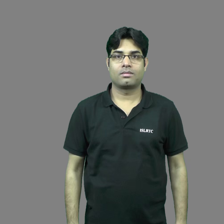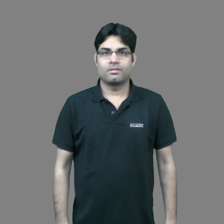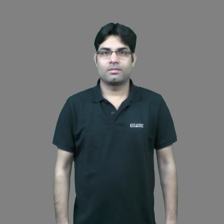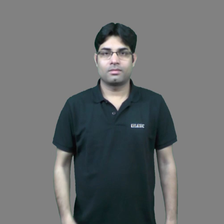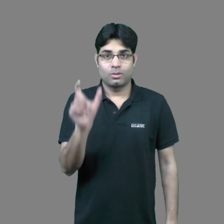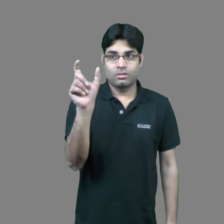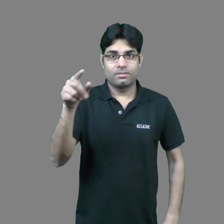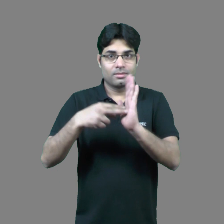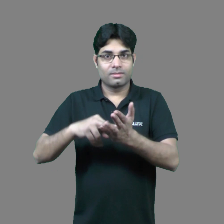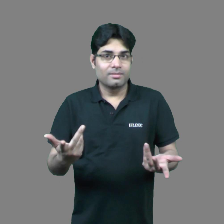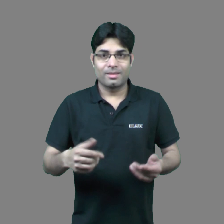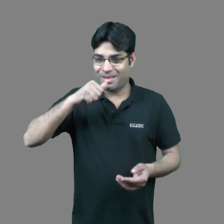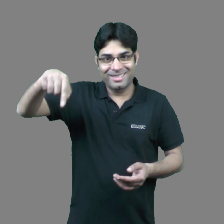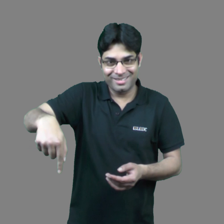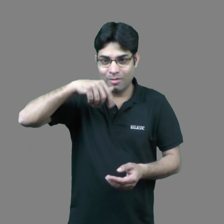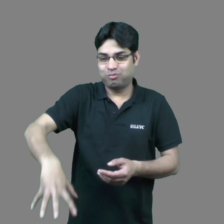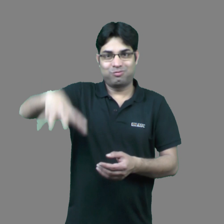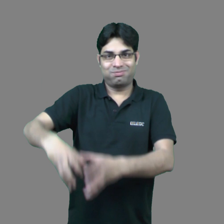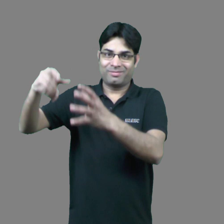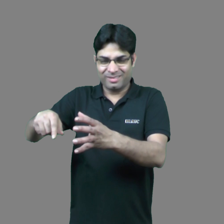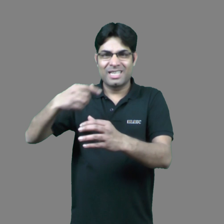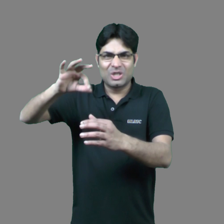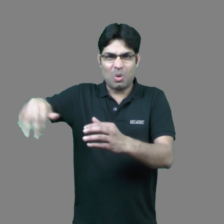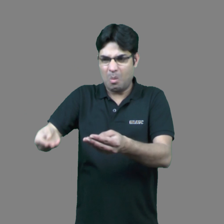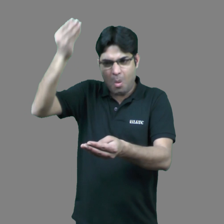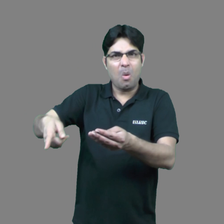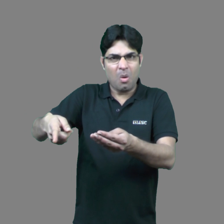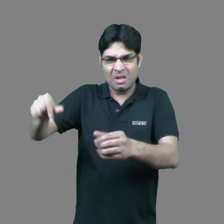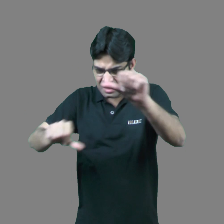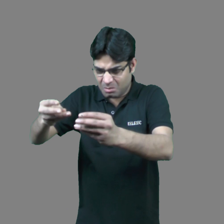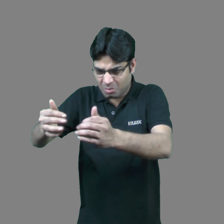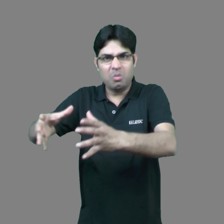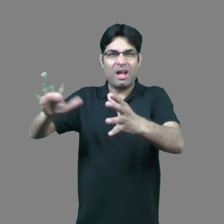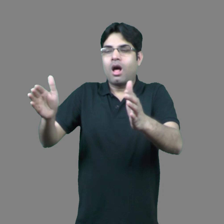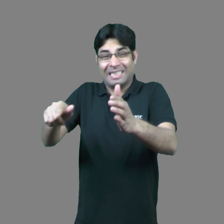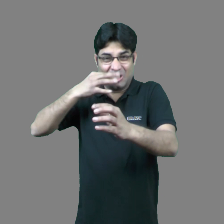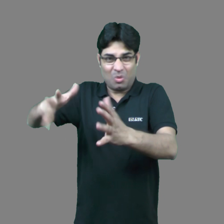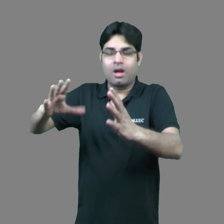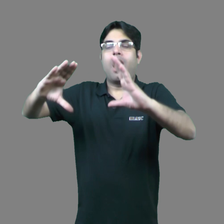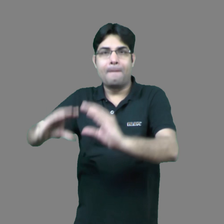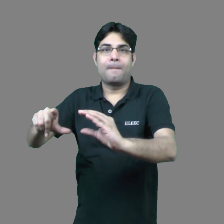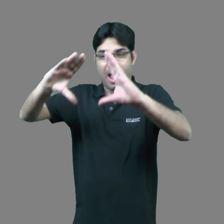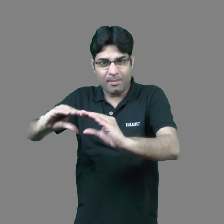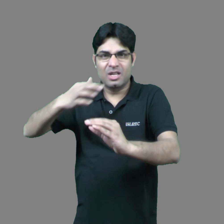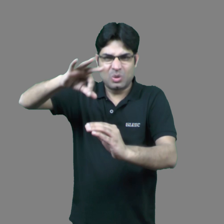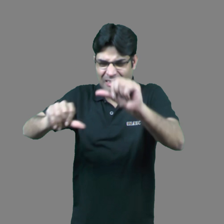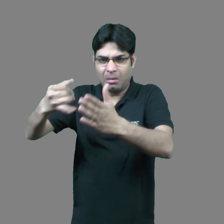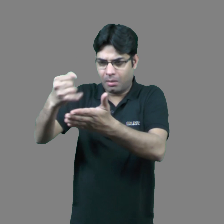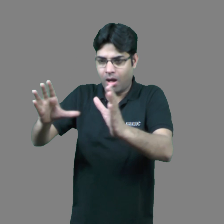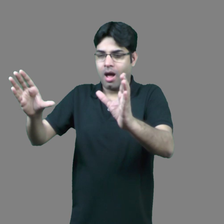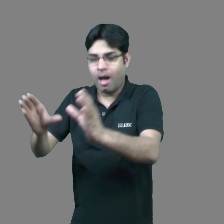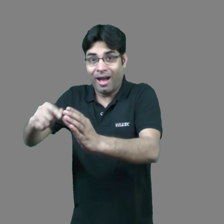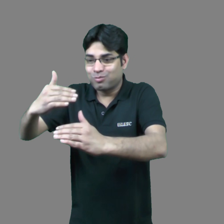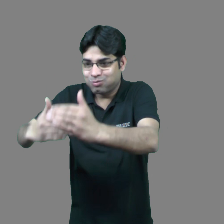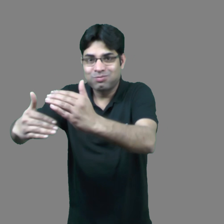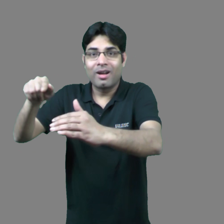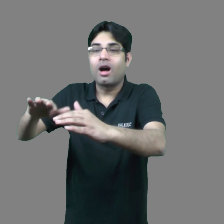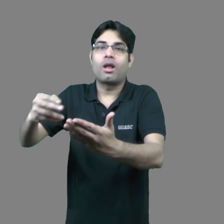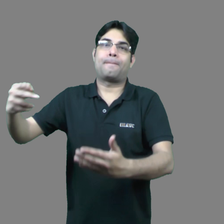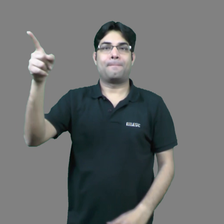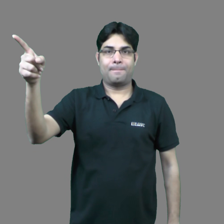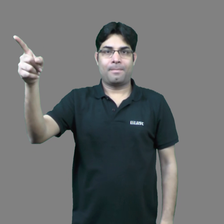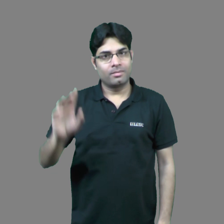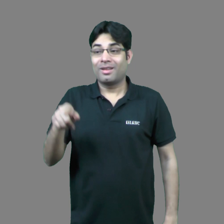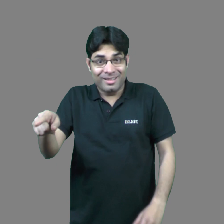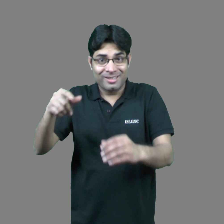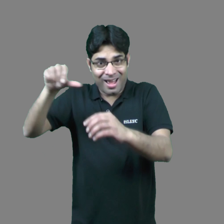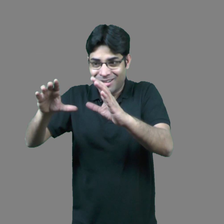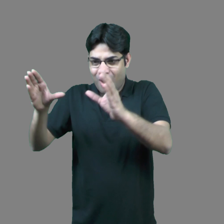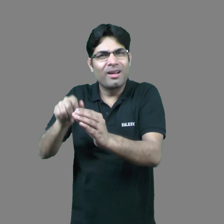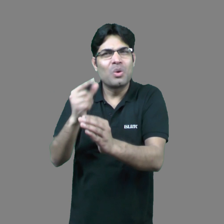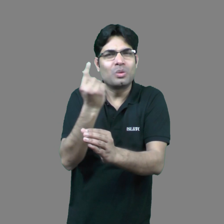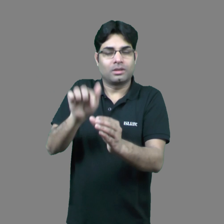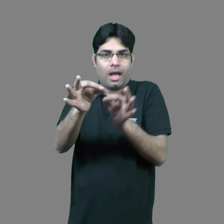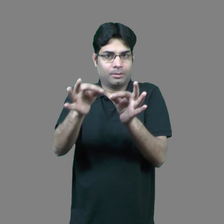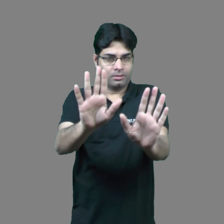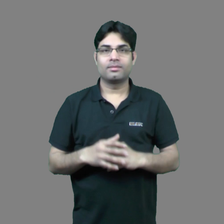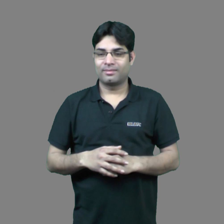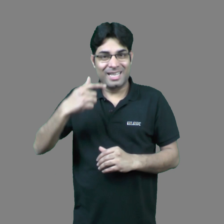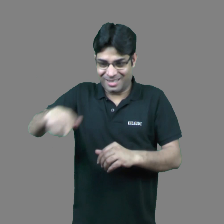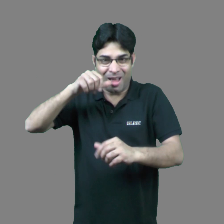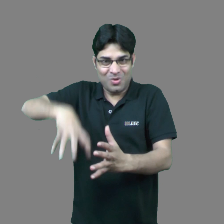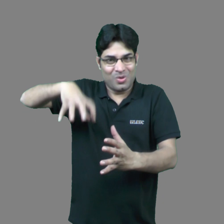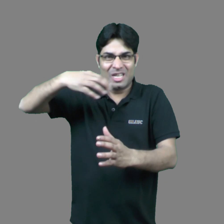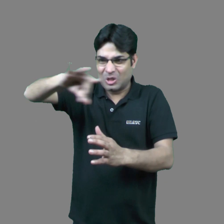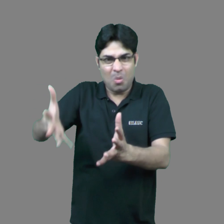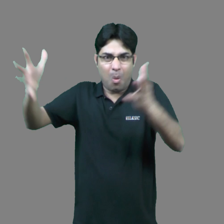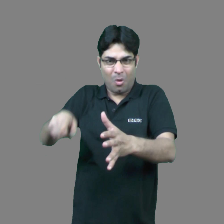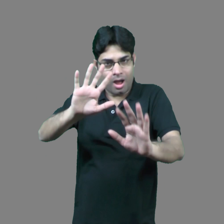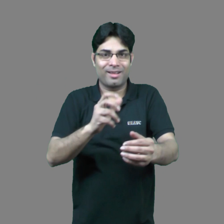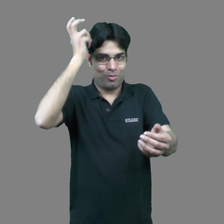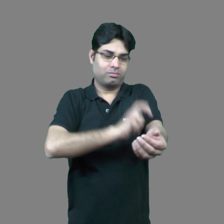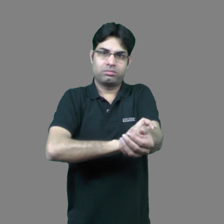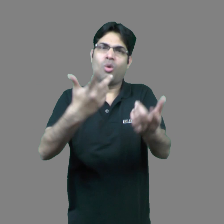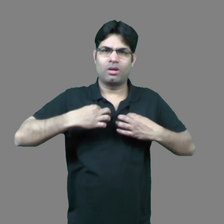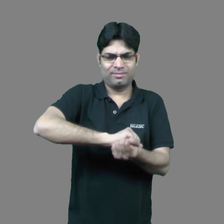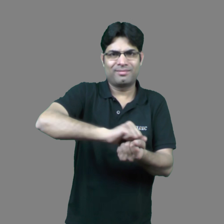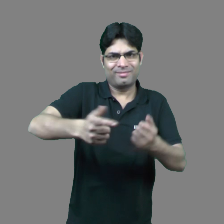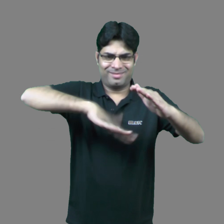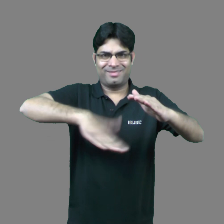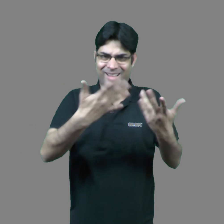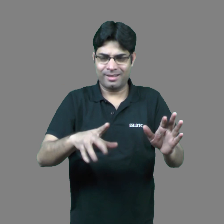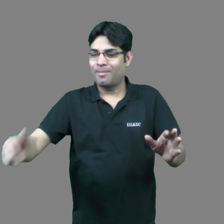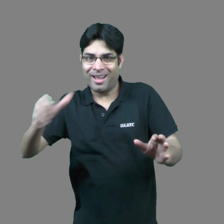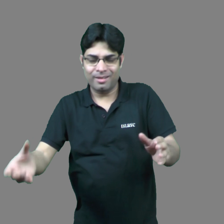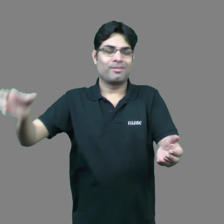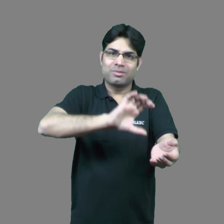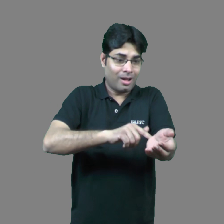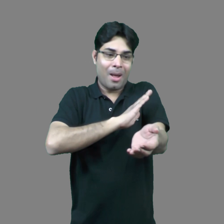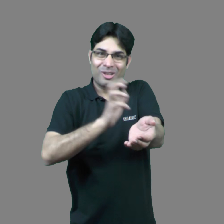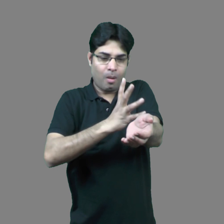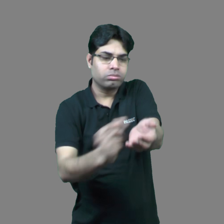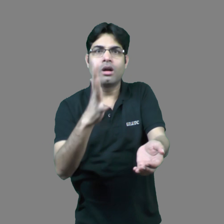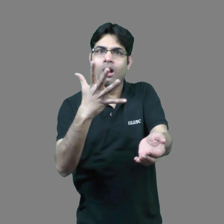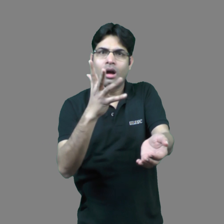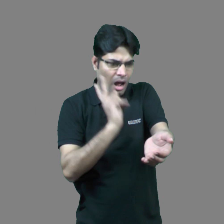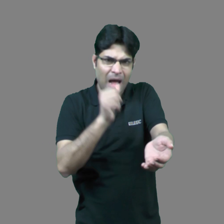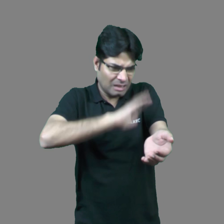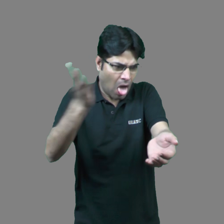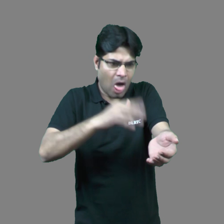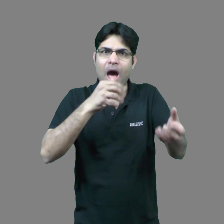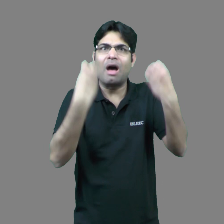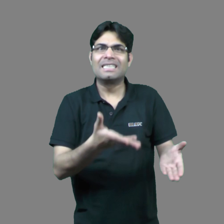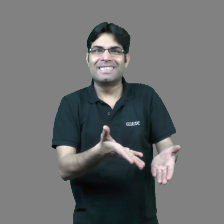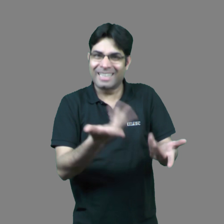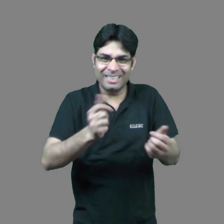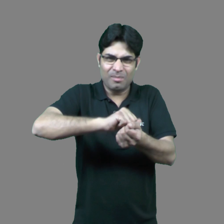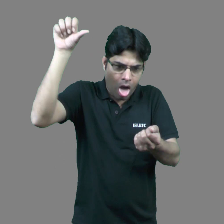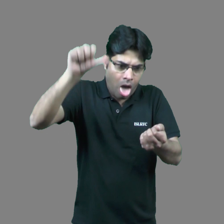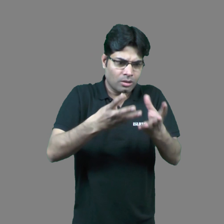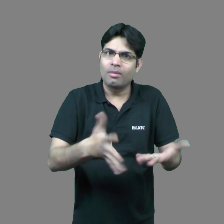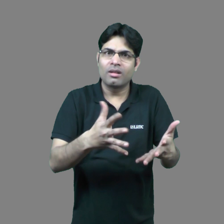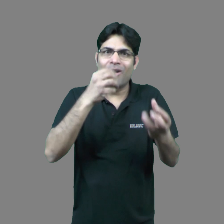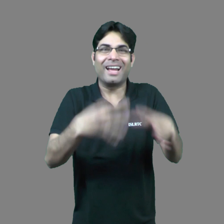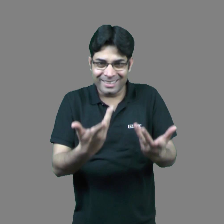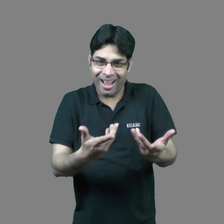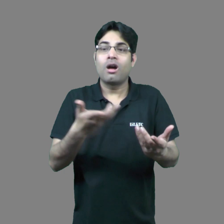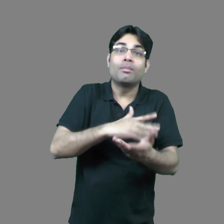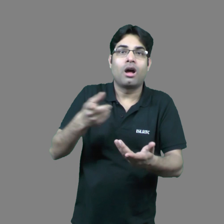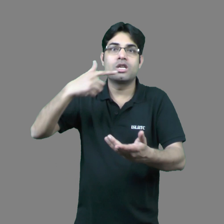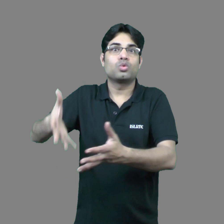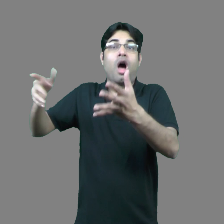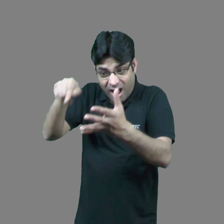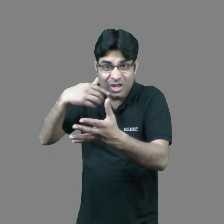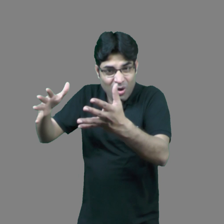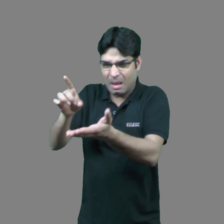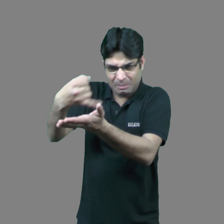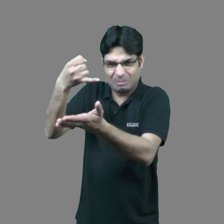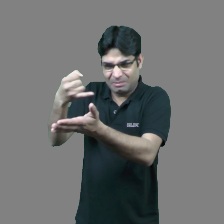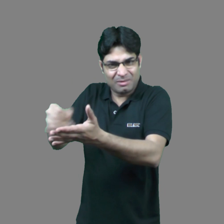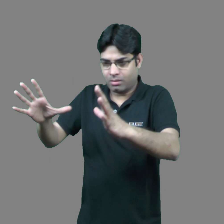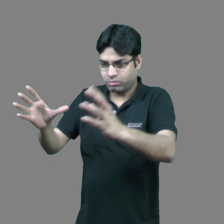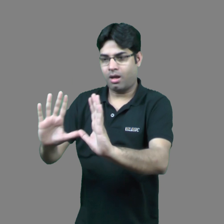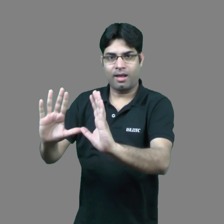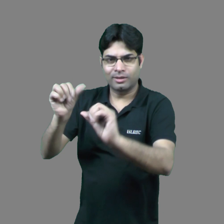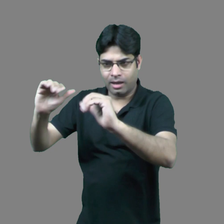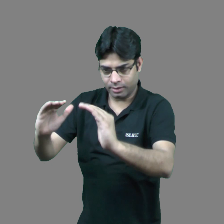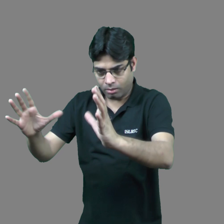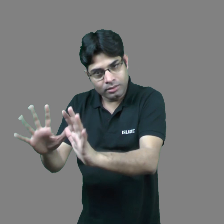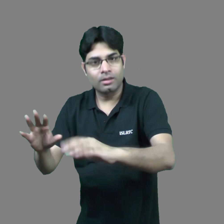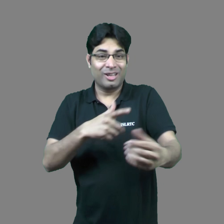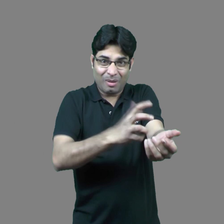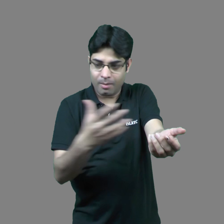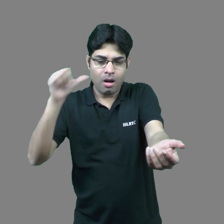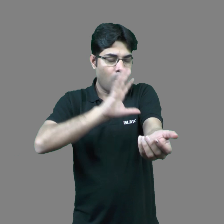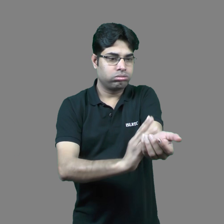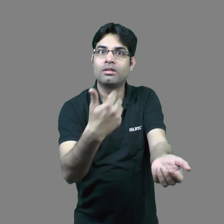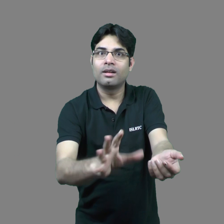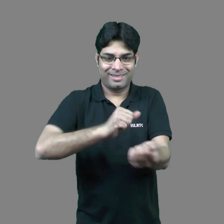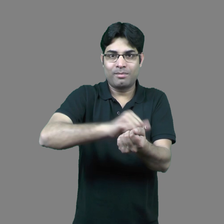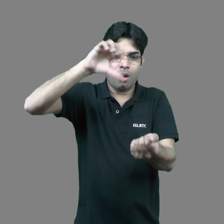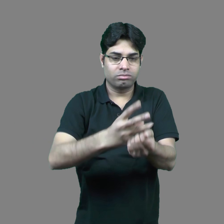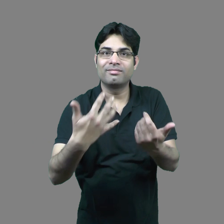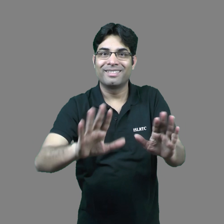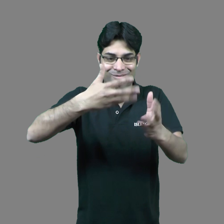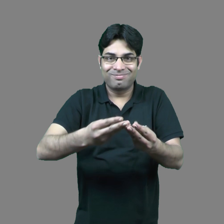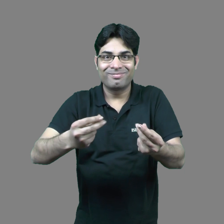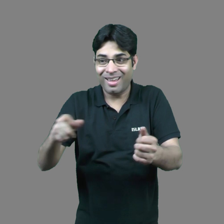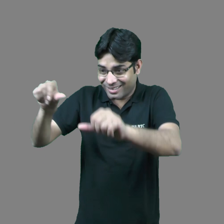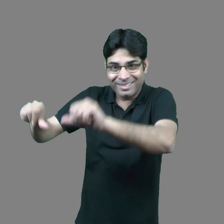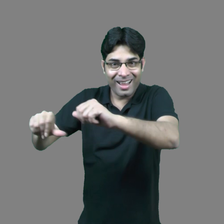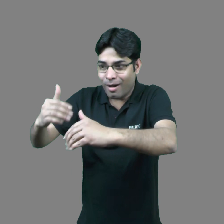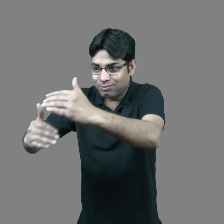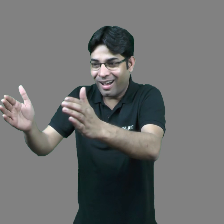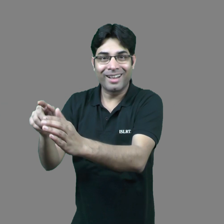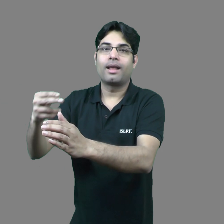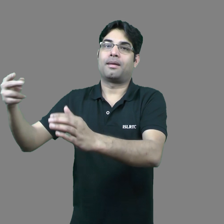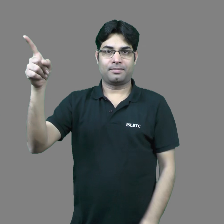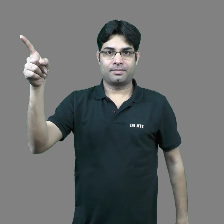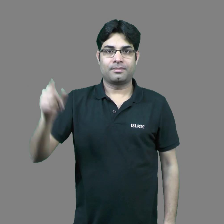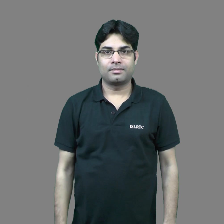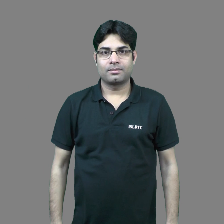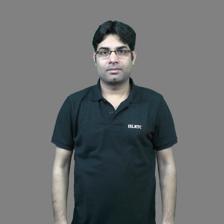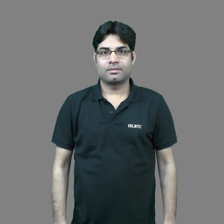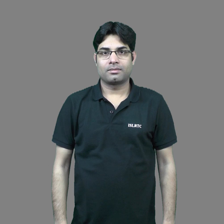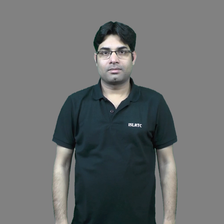Water Softening